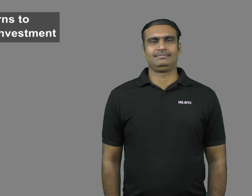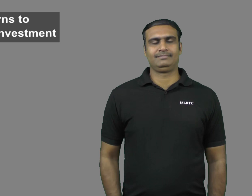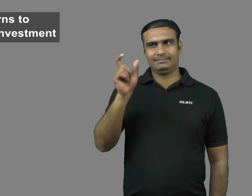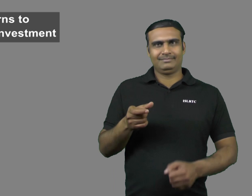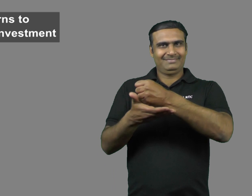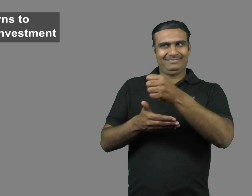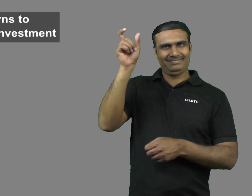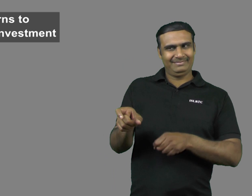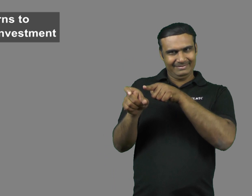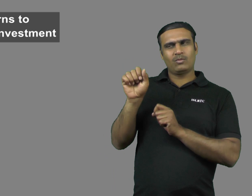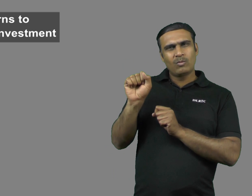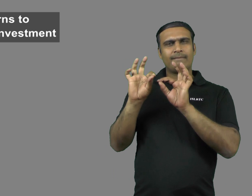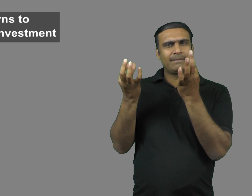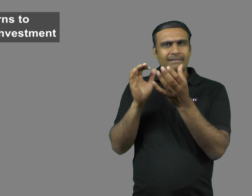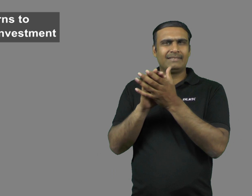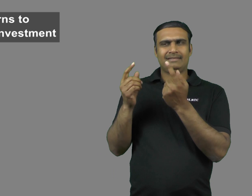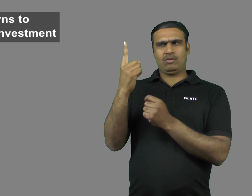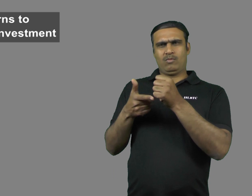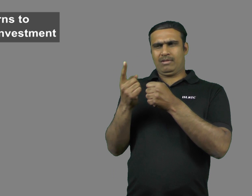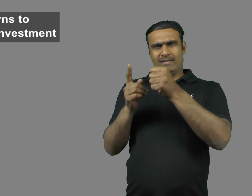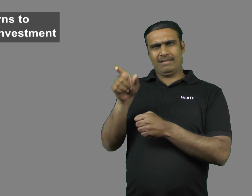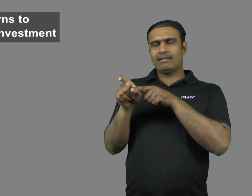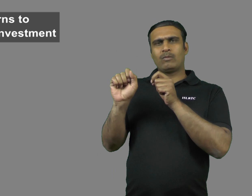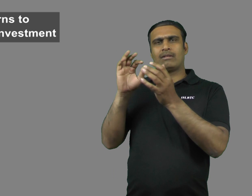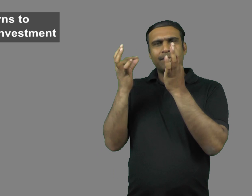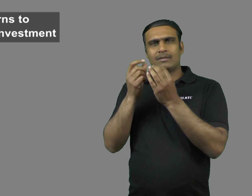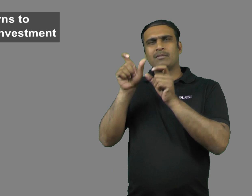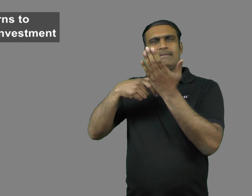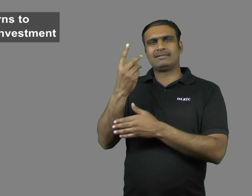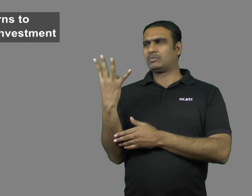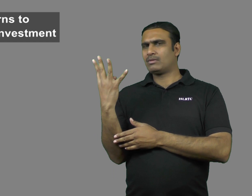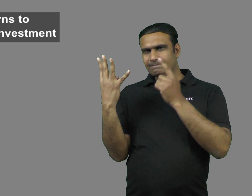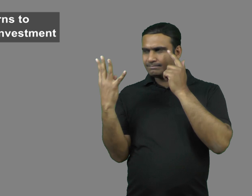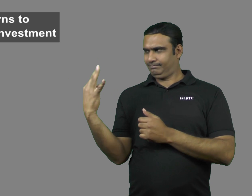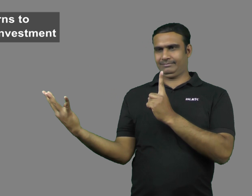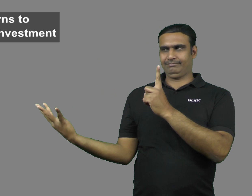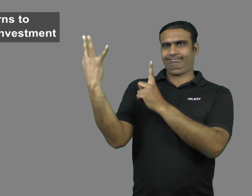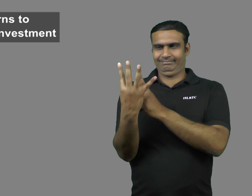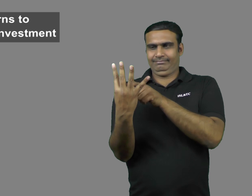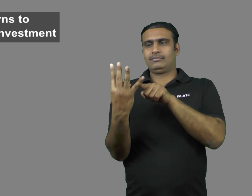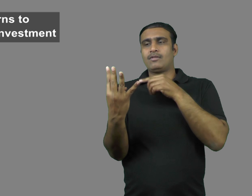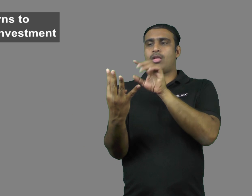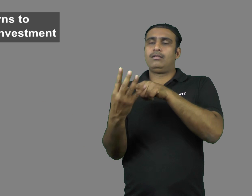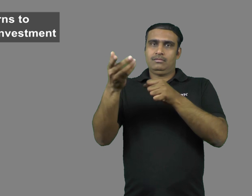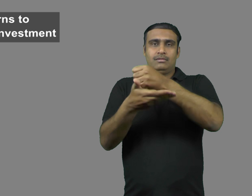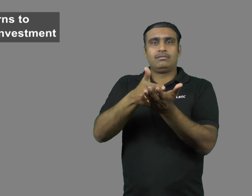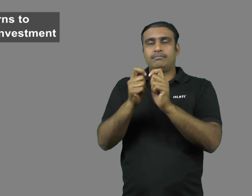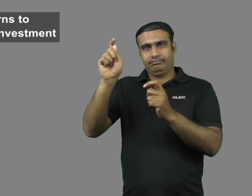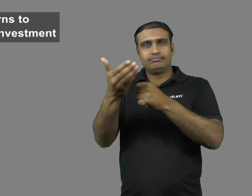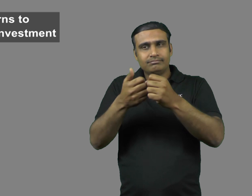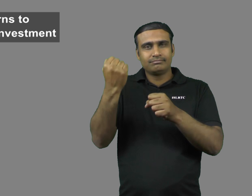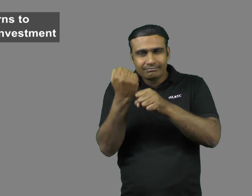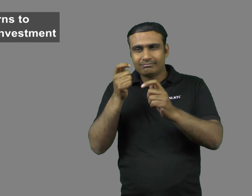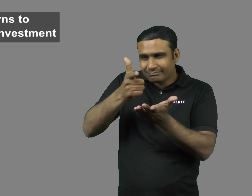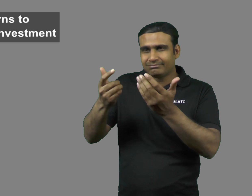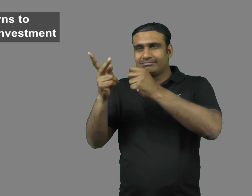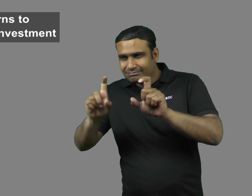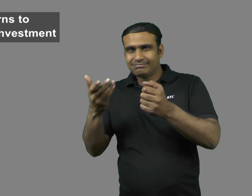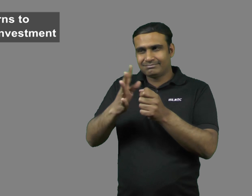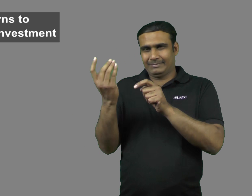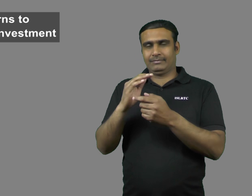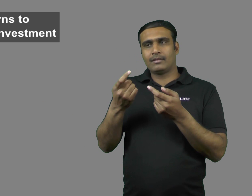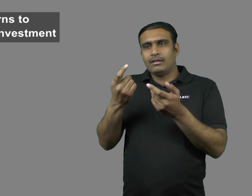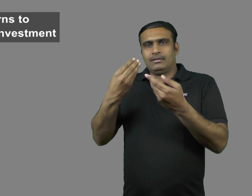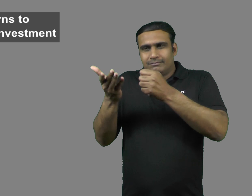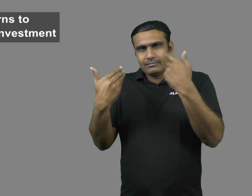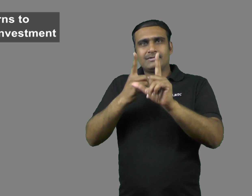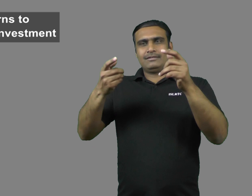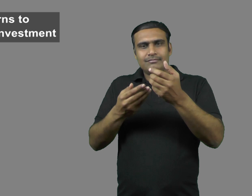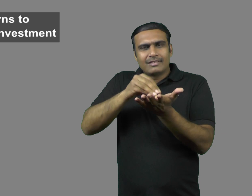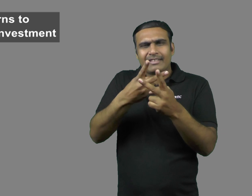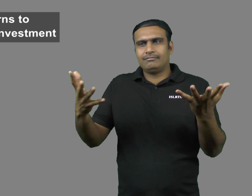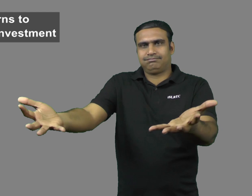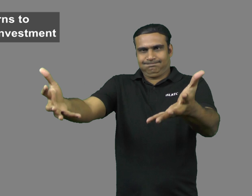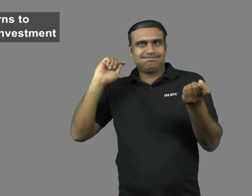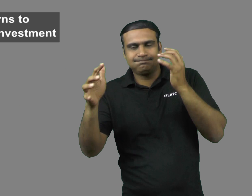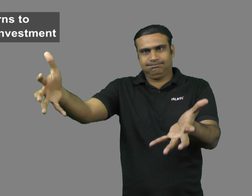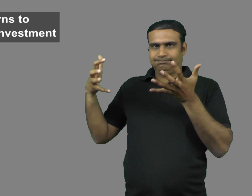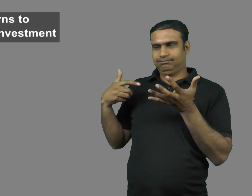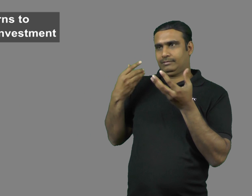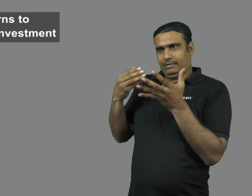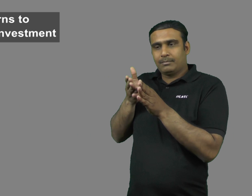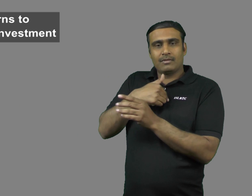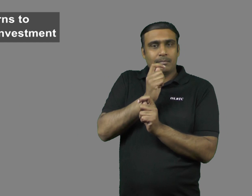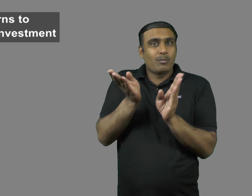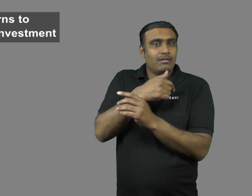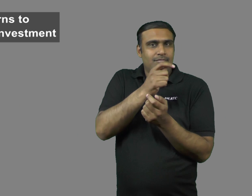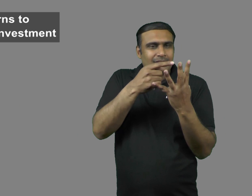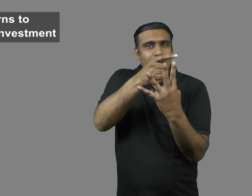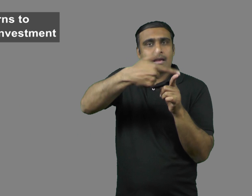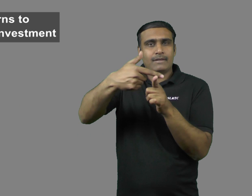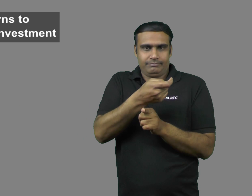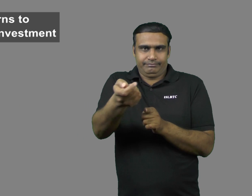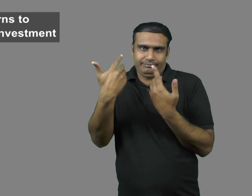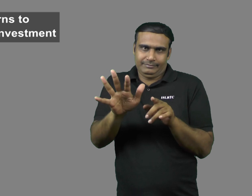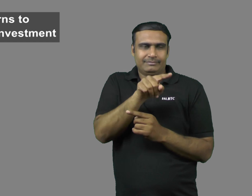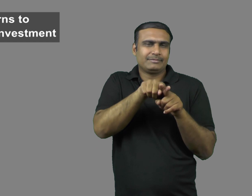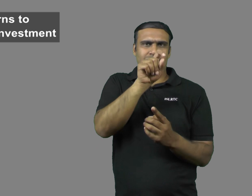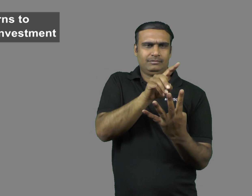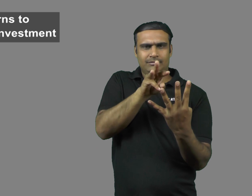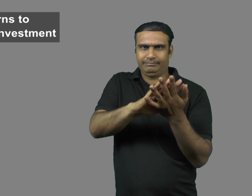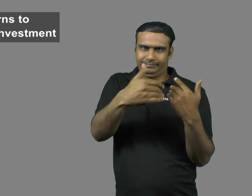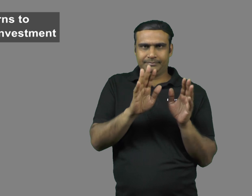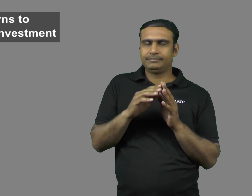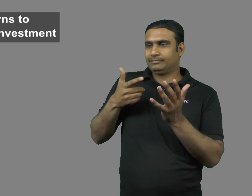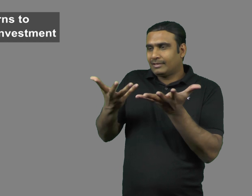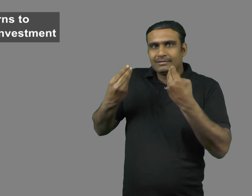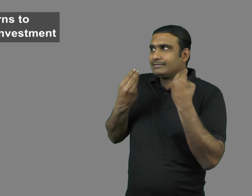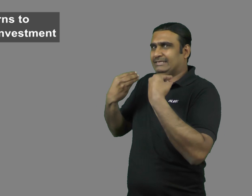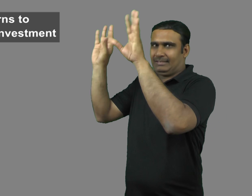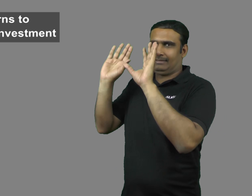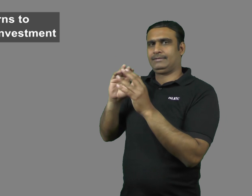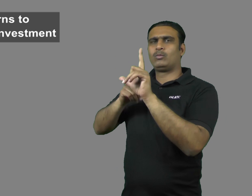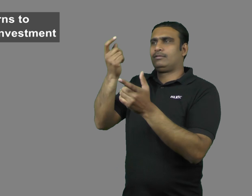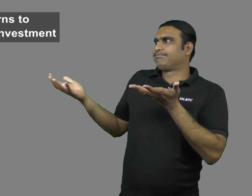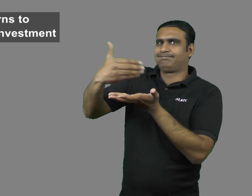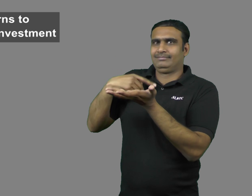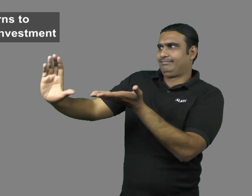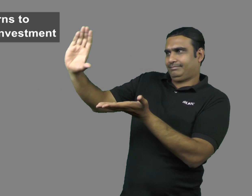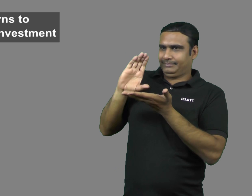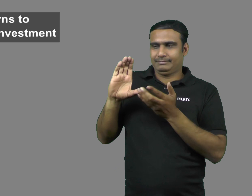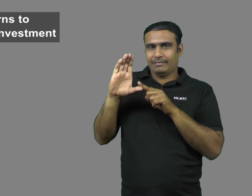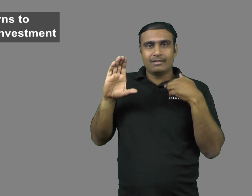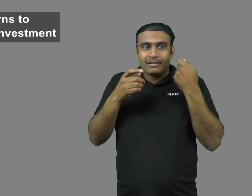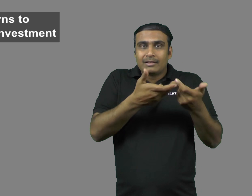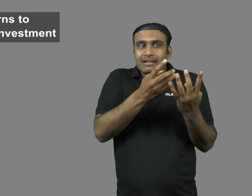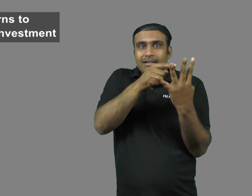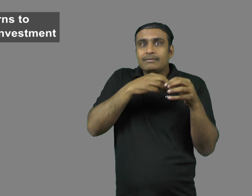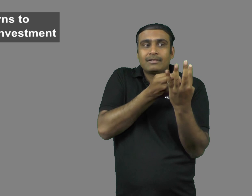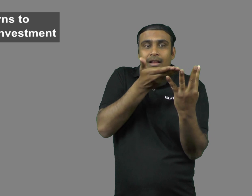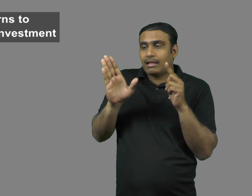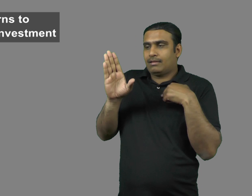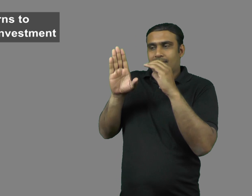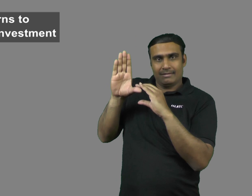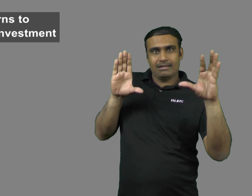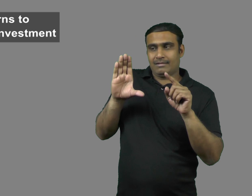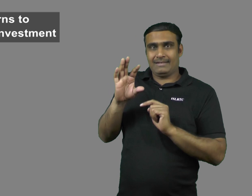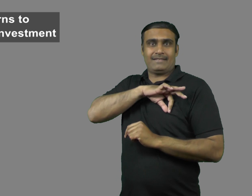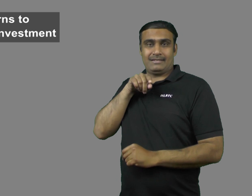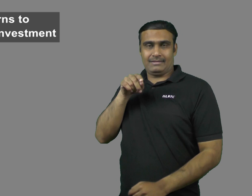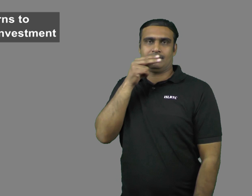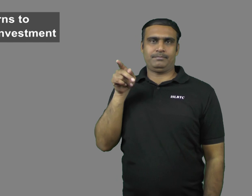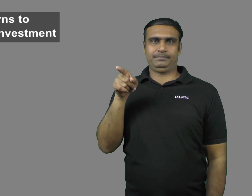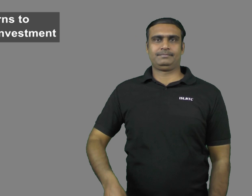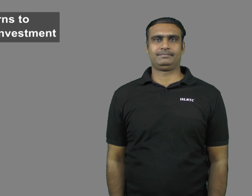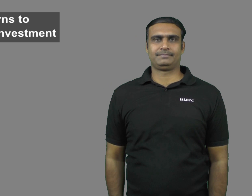Returns to Capital Envestment